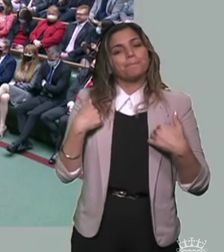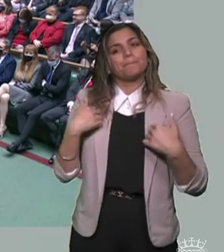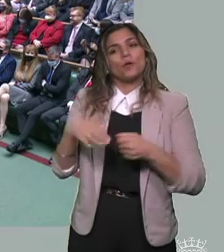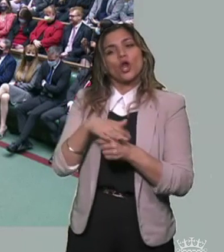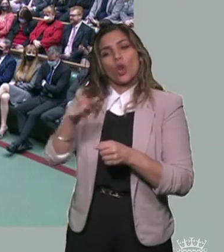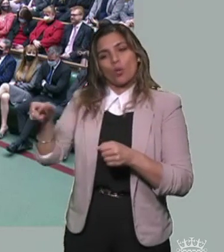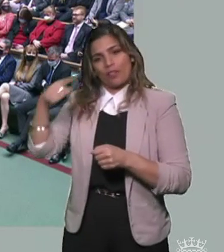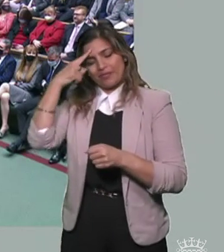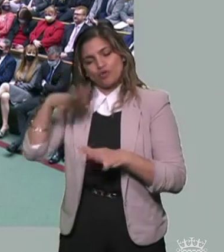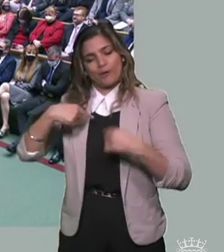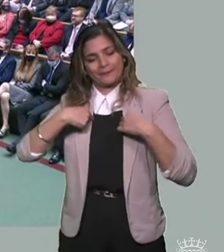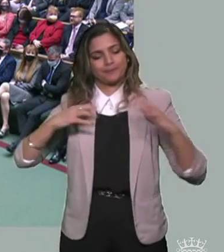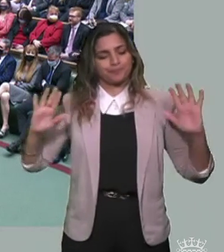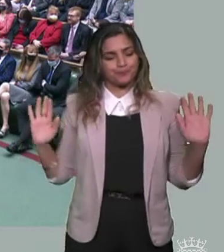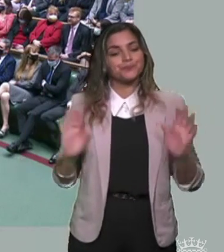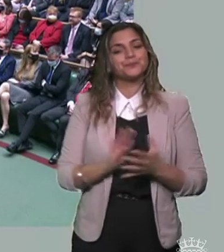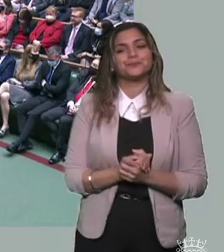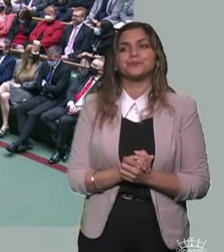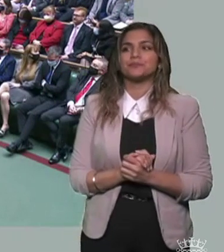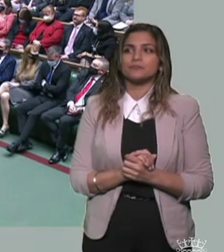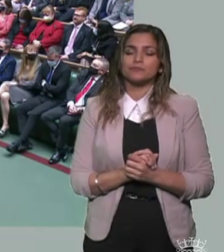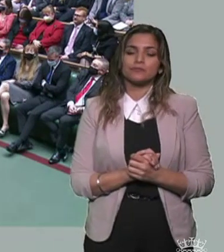You are right to—we’ll have less of that.